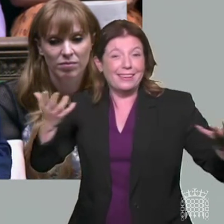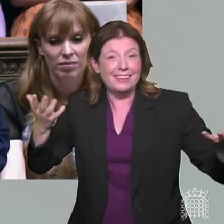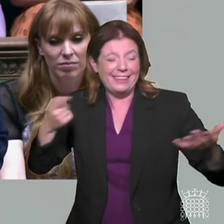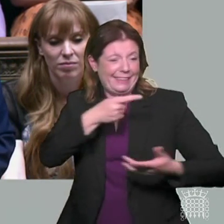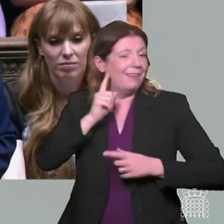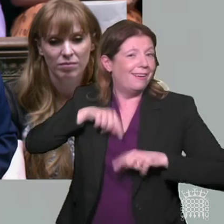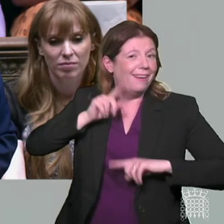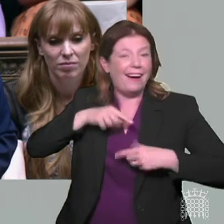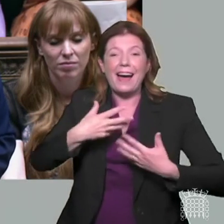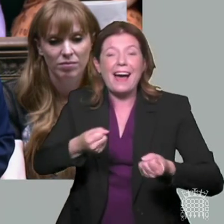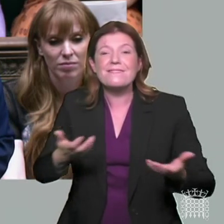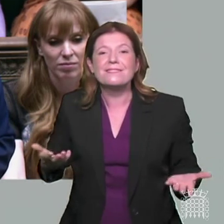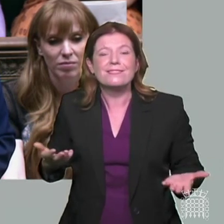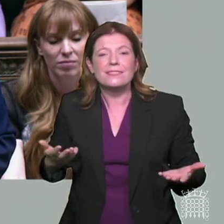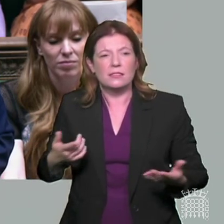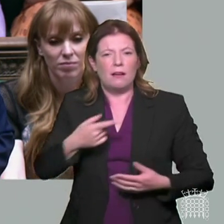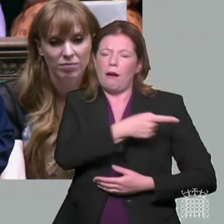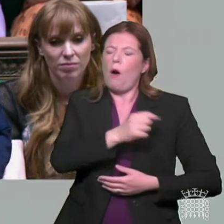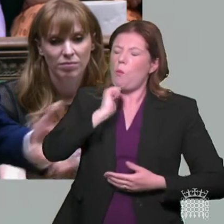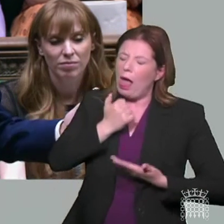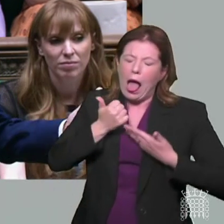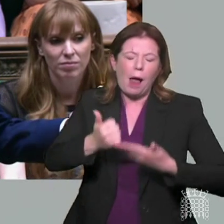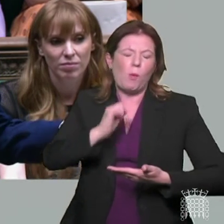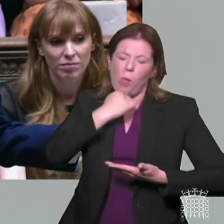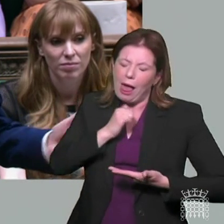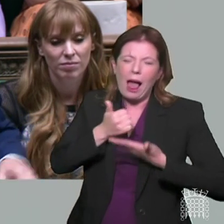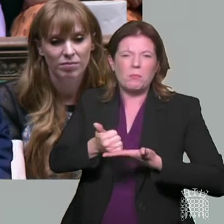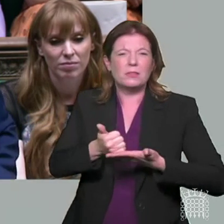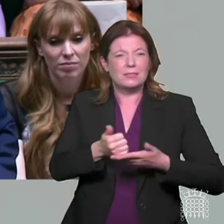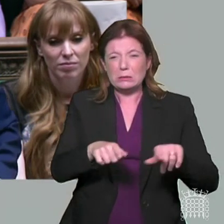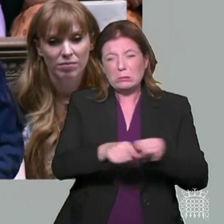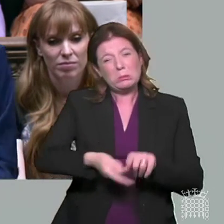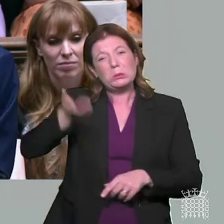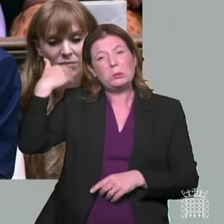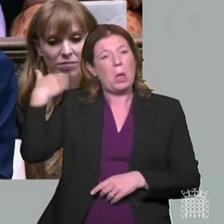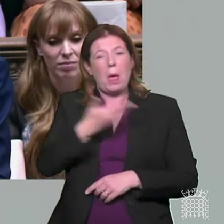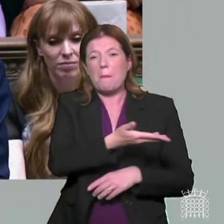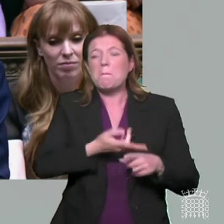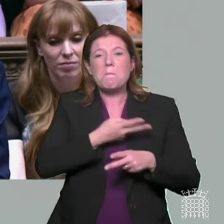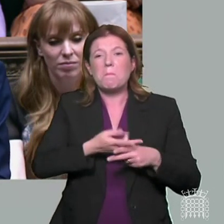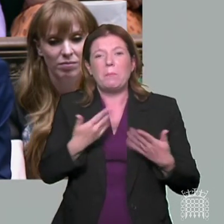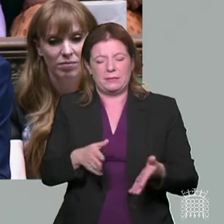He keeps saying that more help is coming, but we have heard it all before.